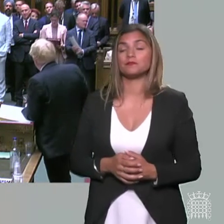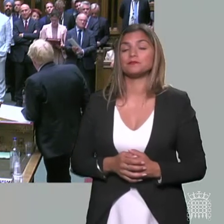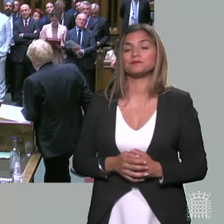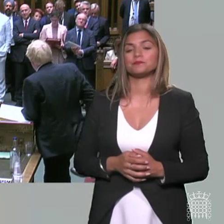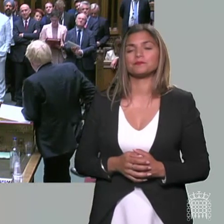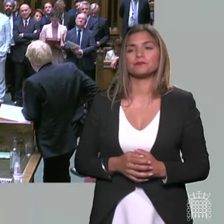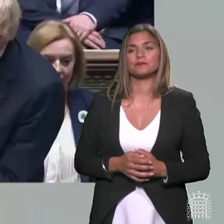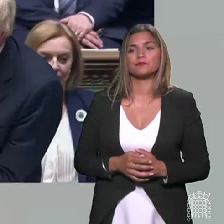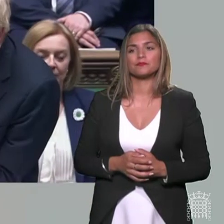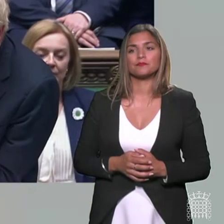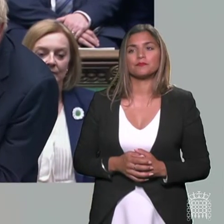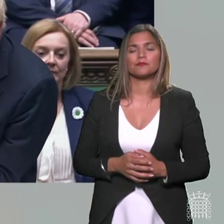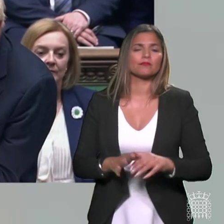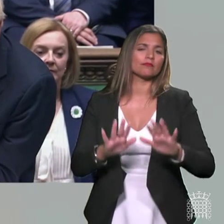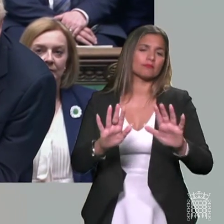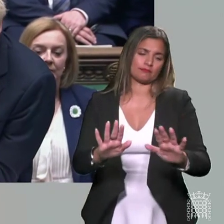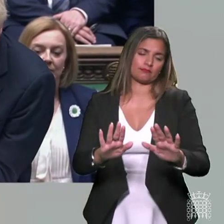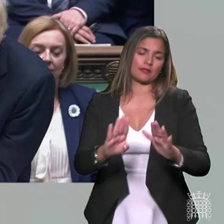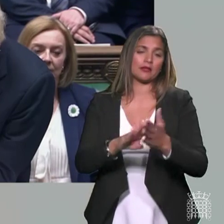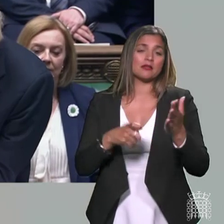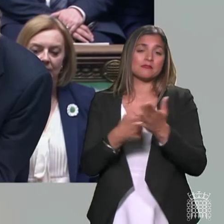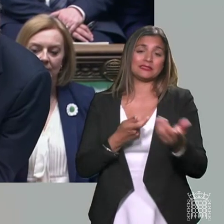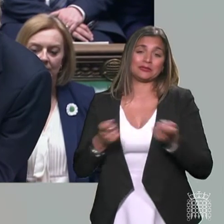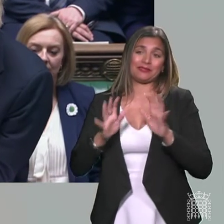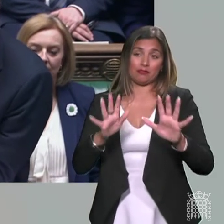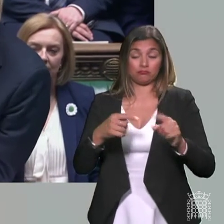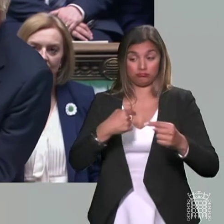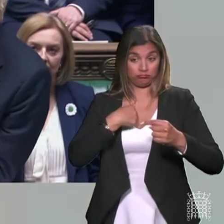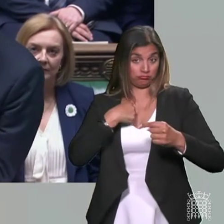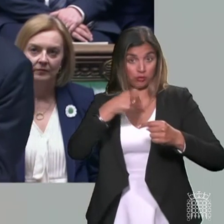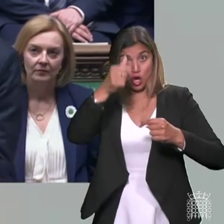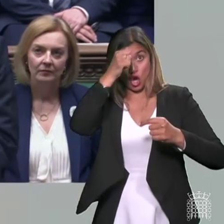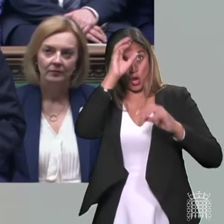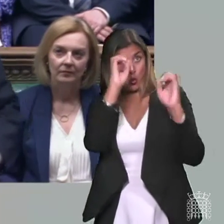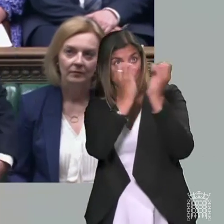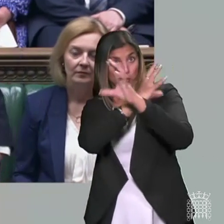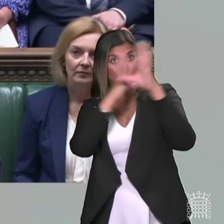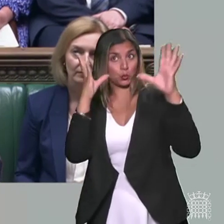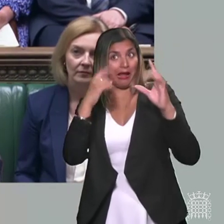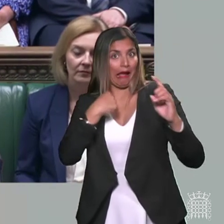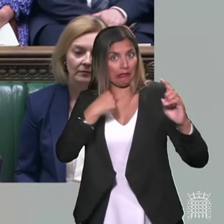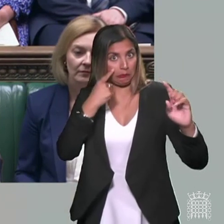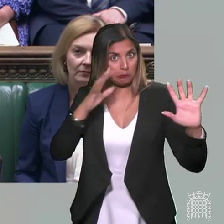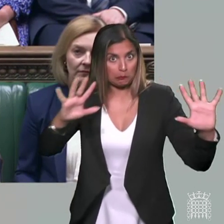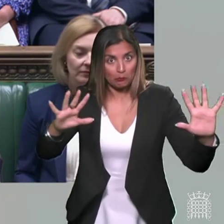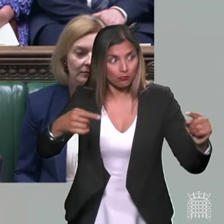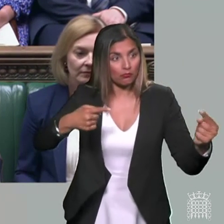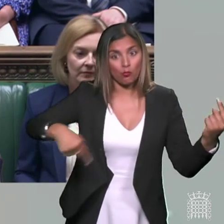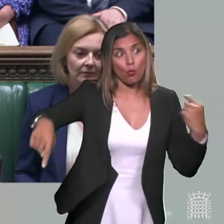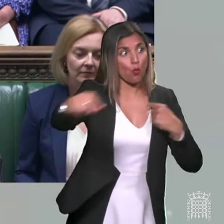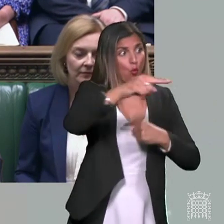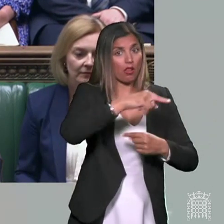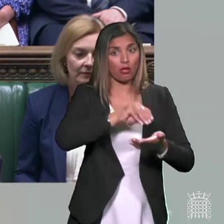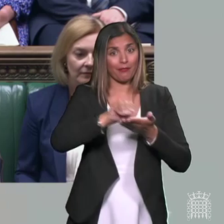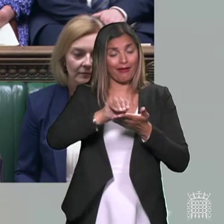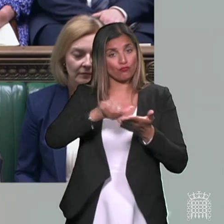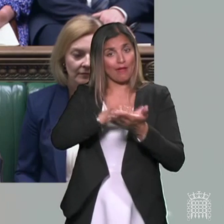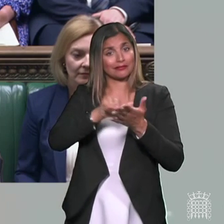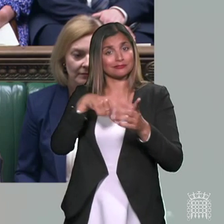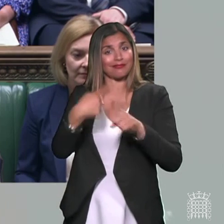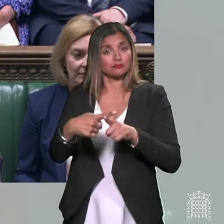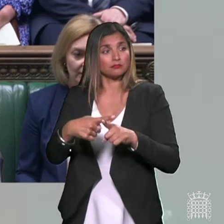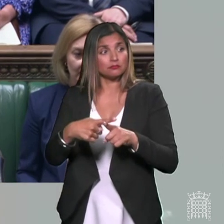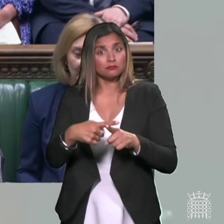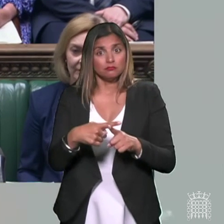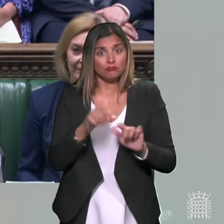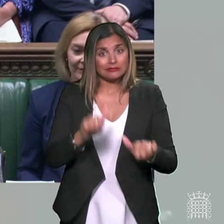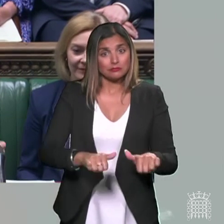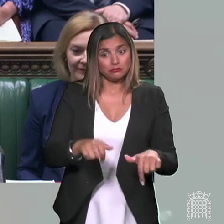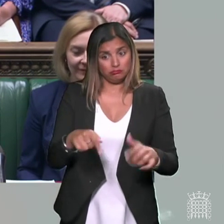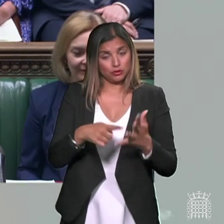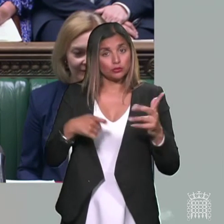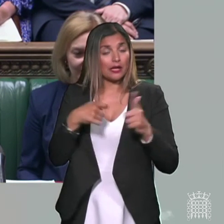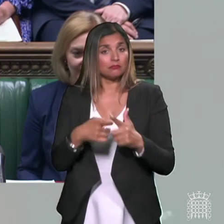To the best of my knowledge, everybody in this Parliament and everybody in this House pays their full whack of tax in this country.